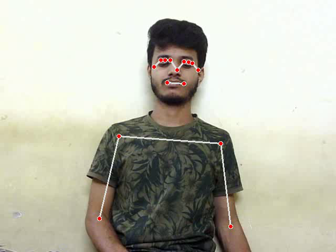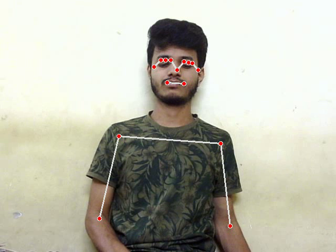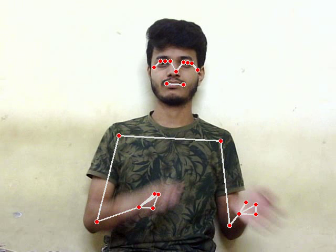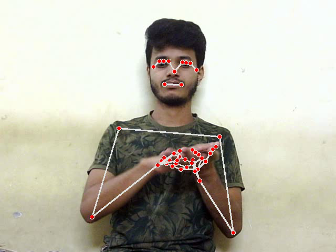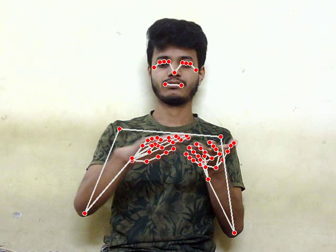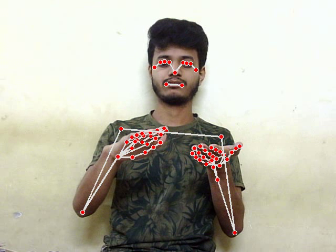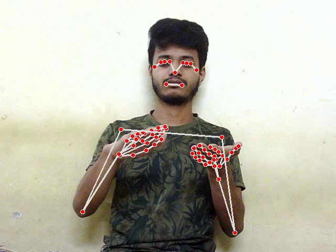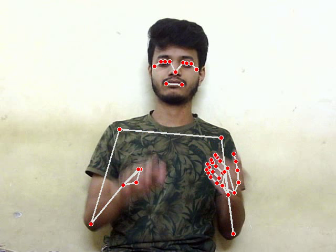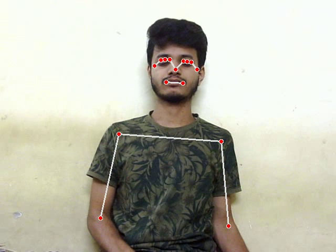nice